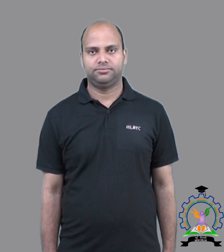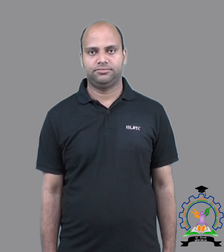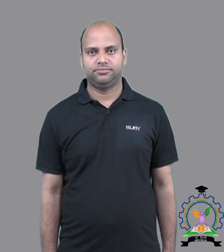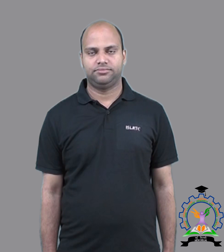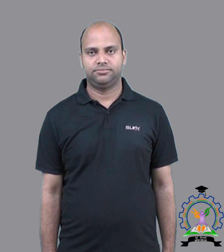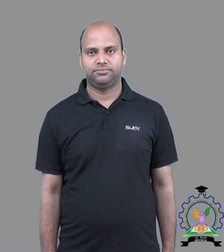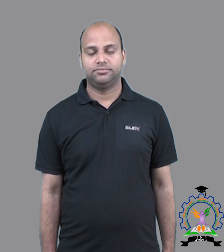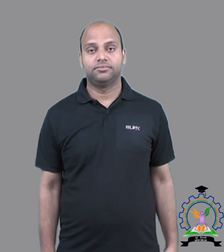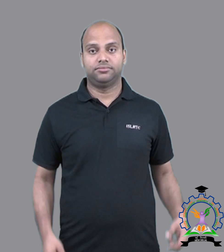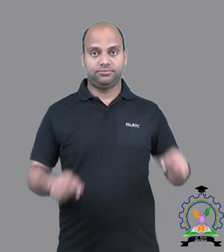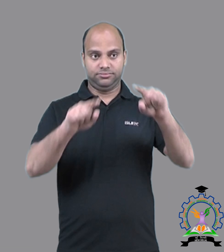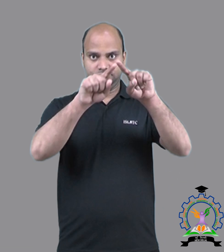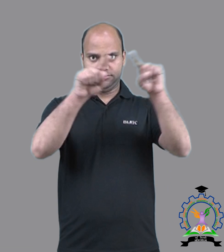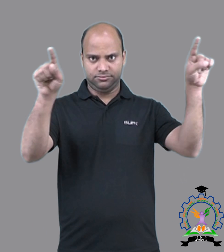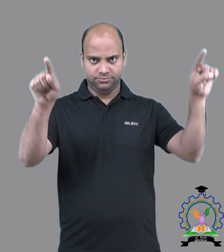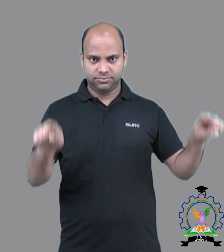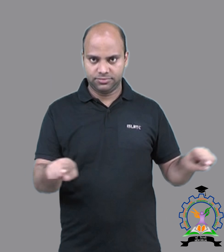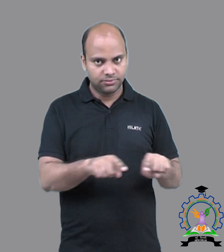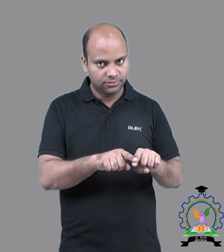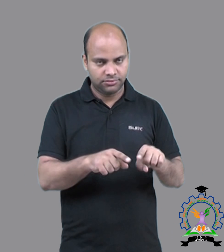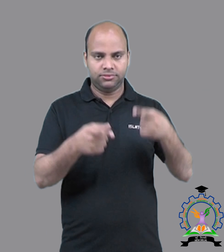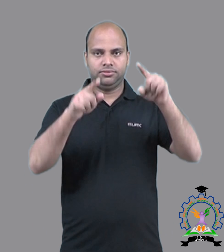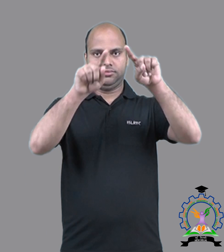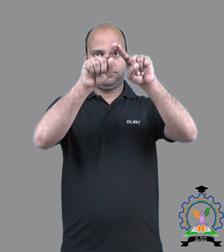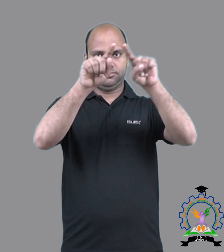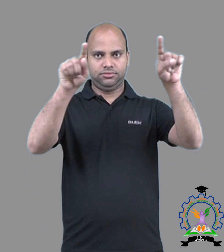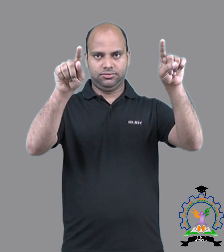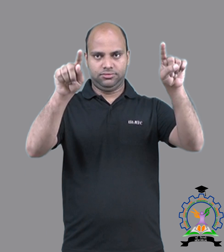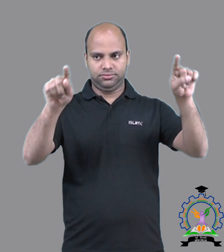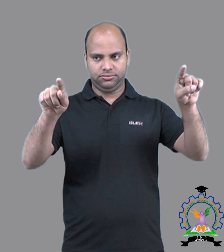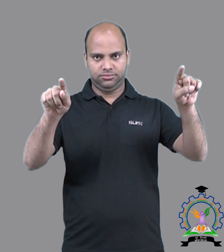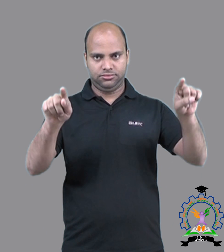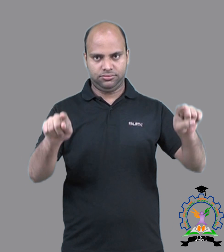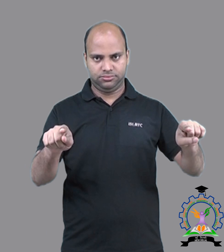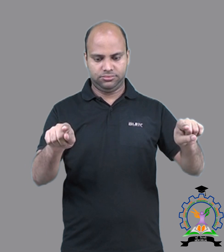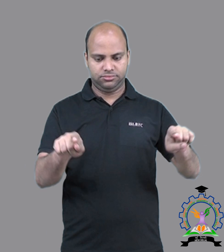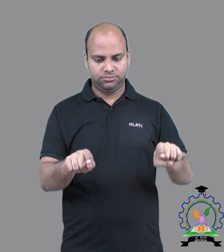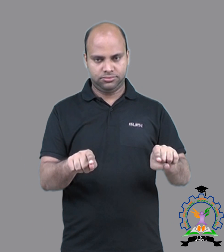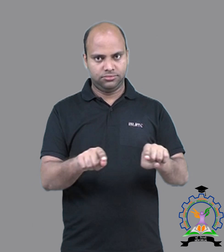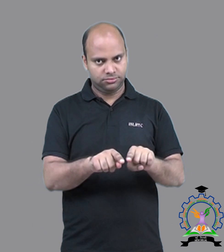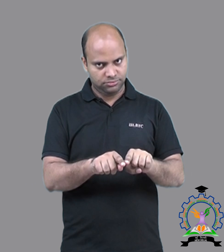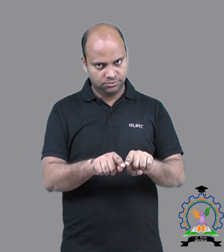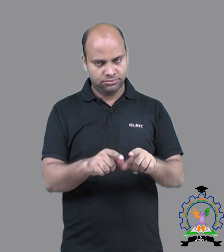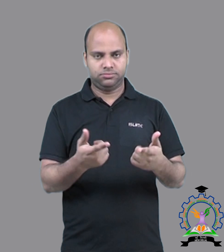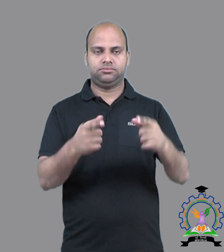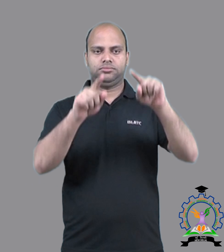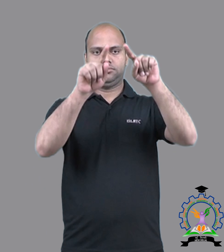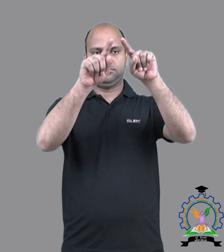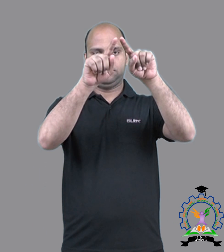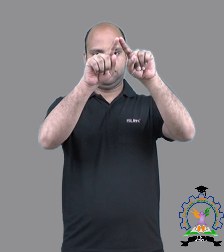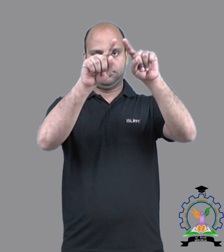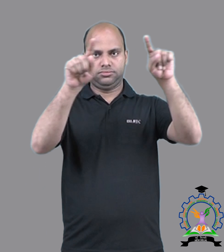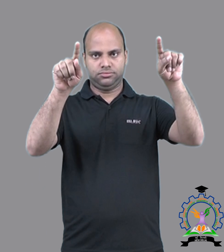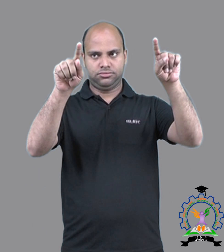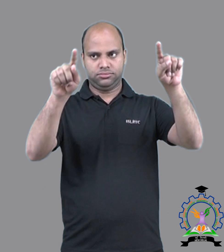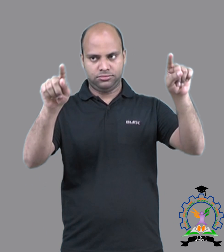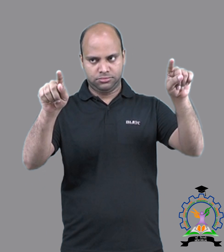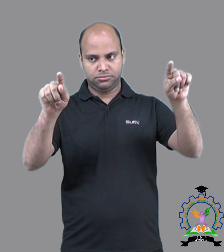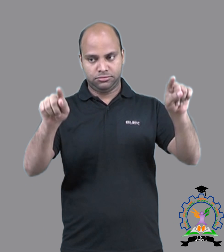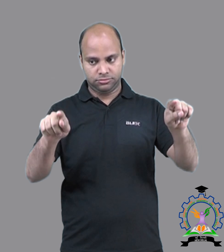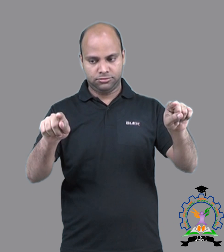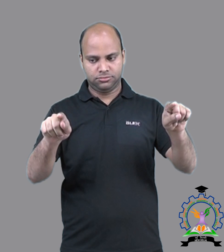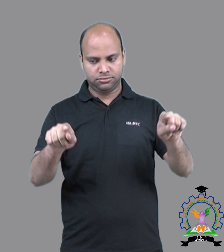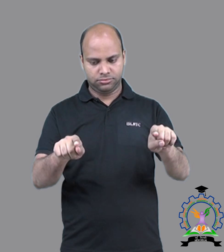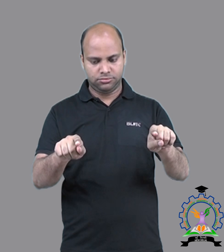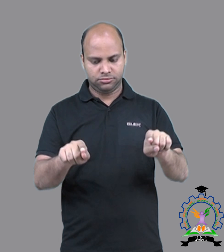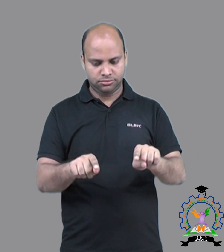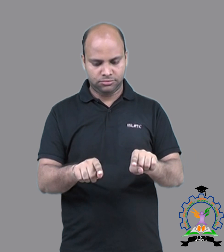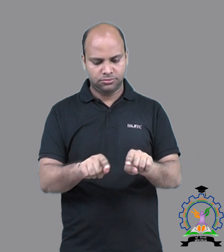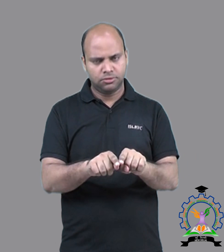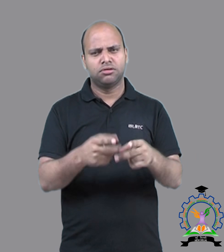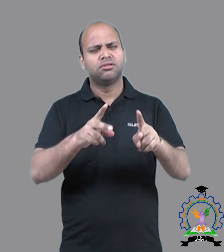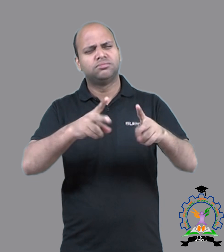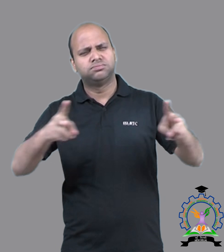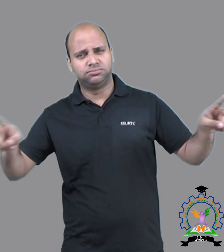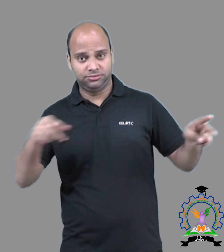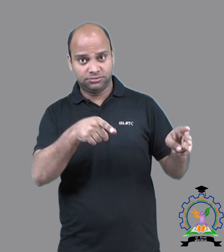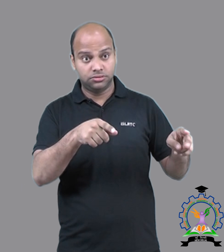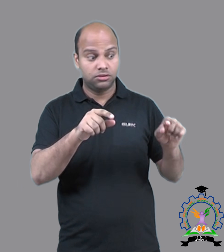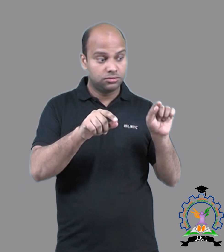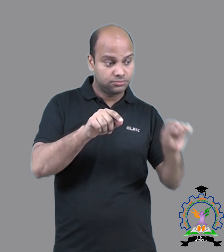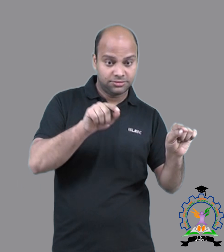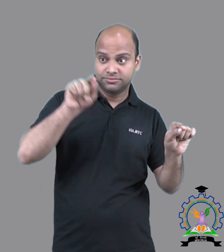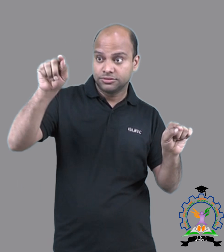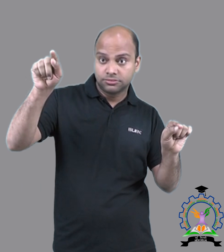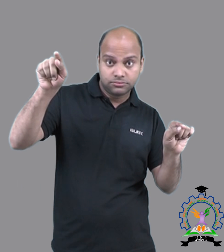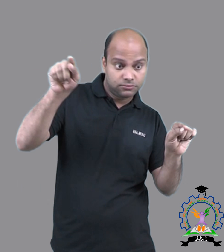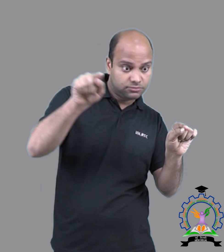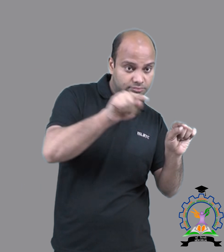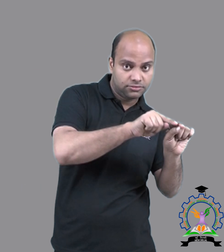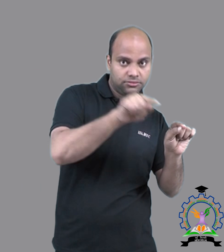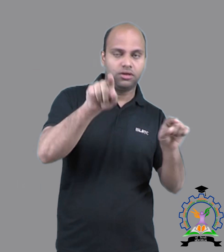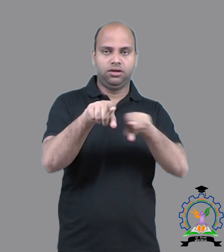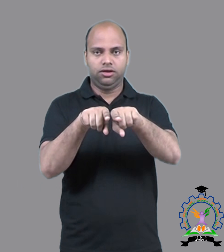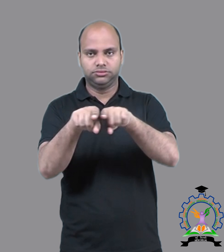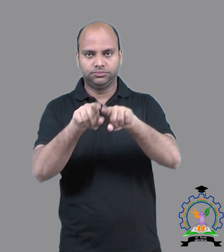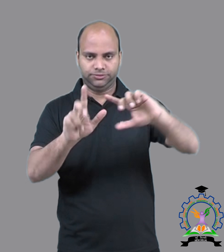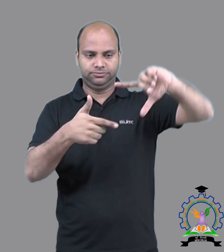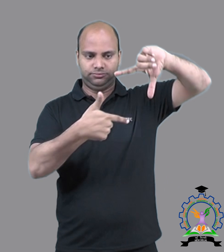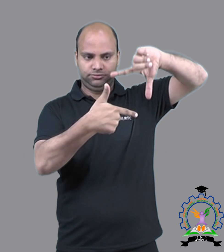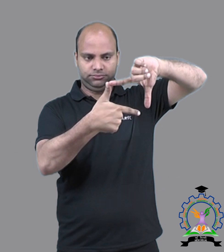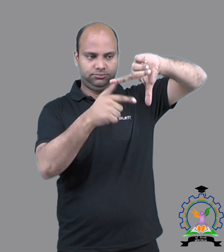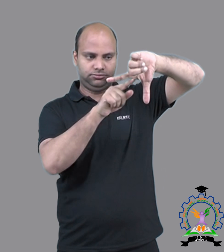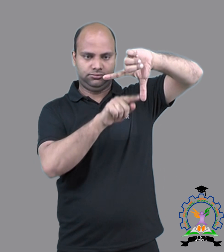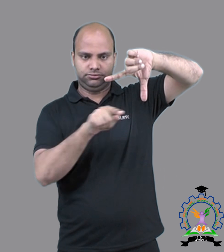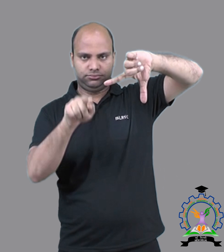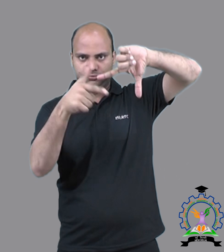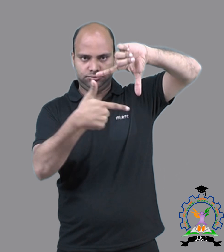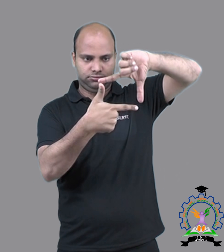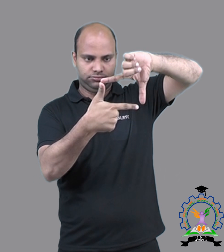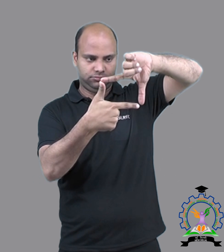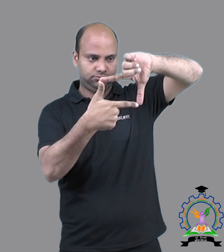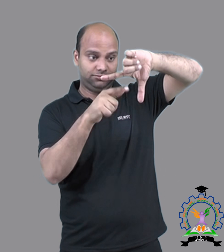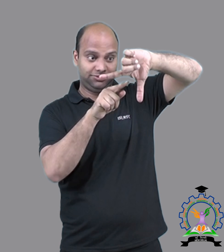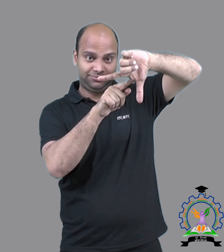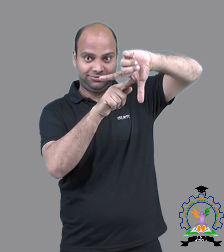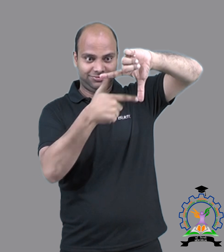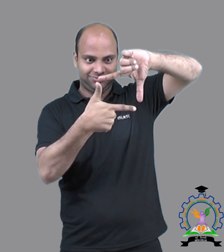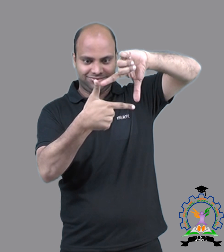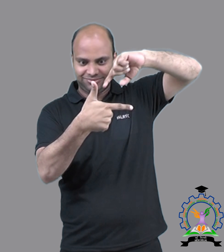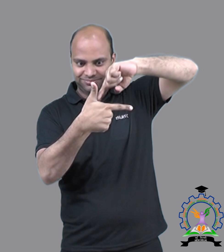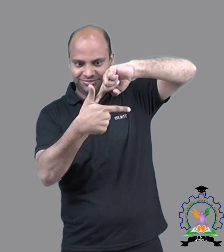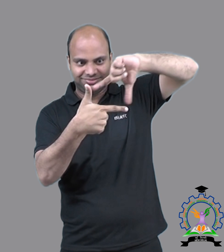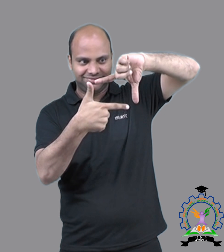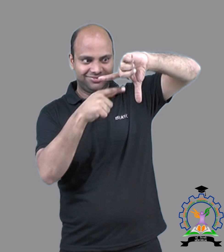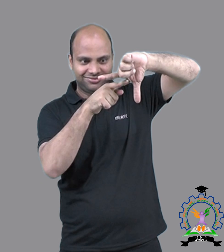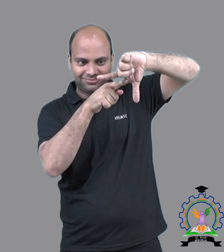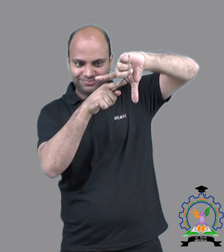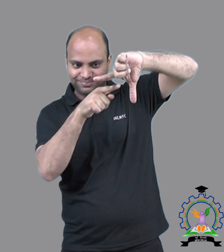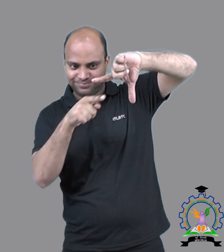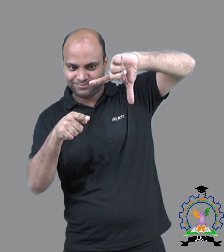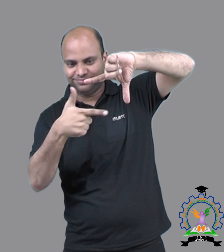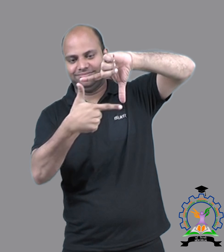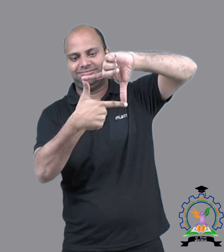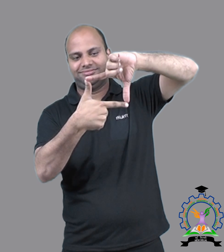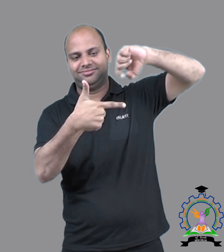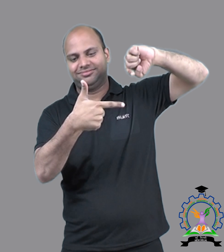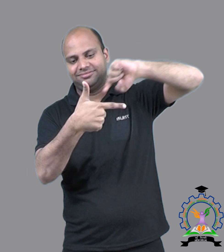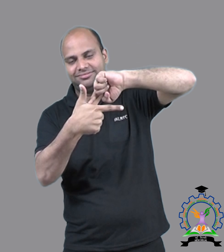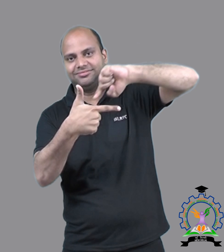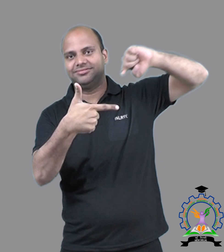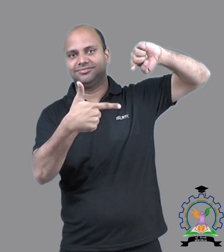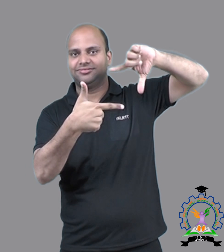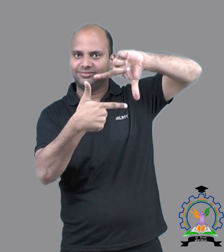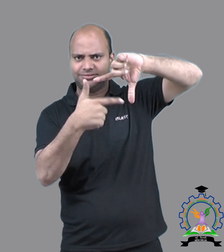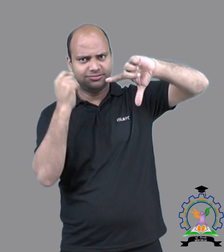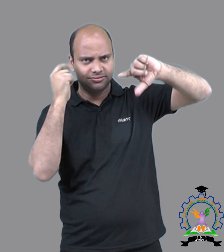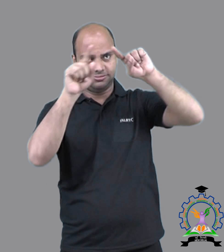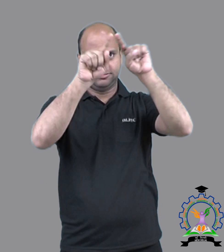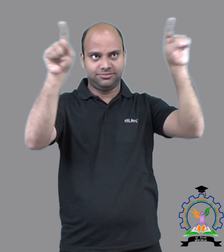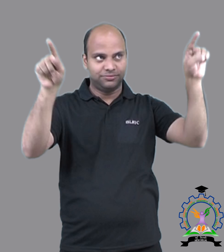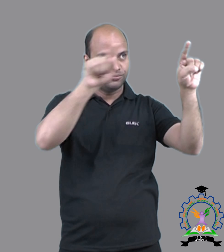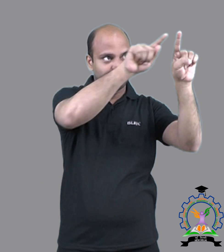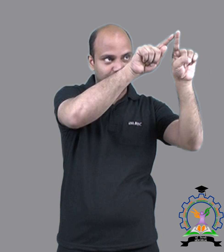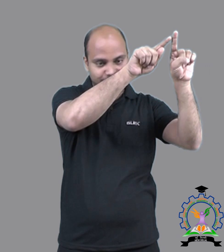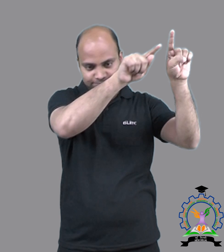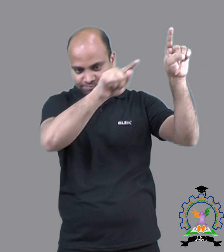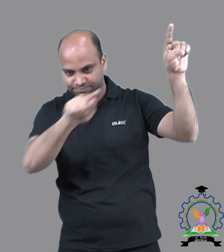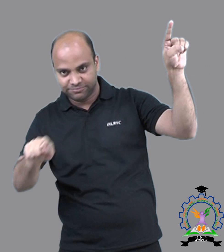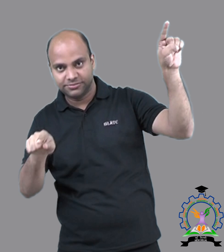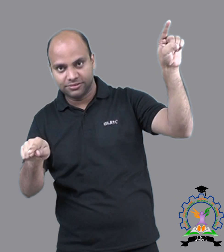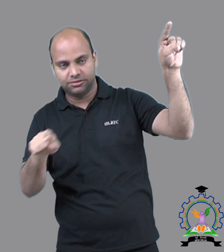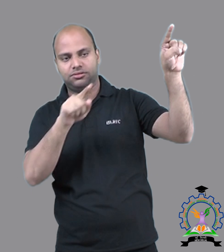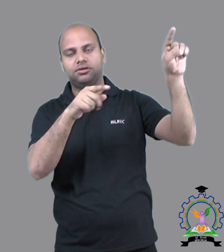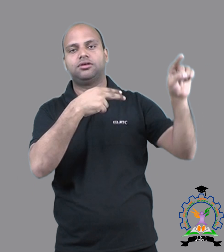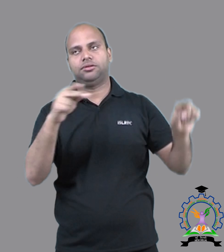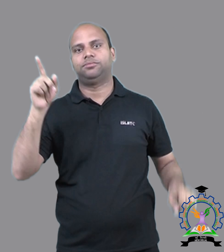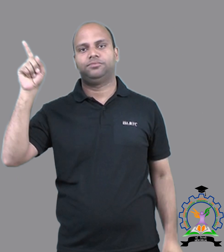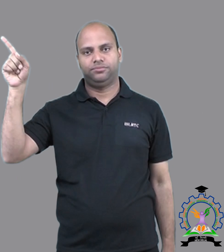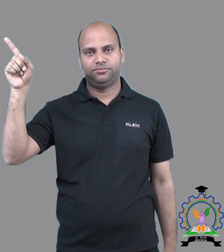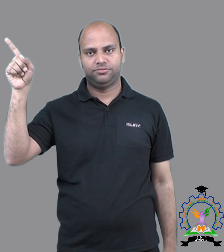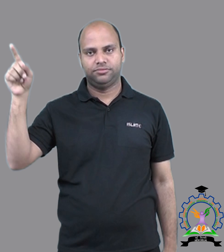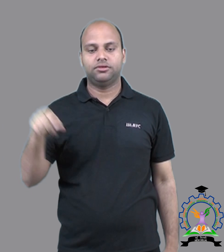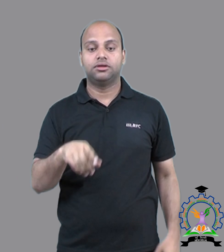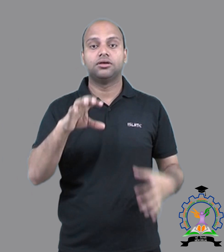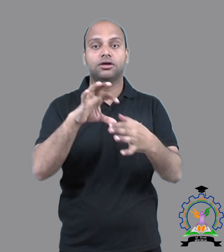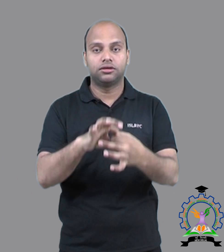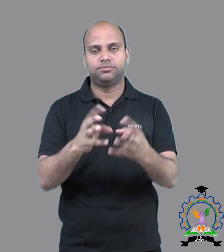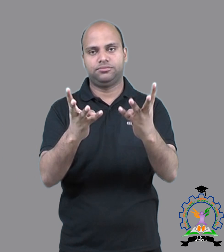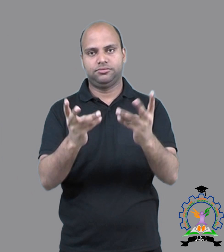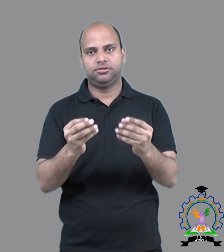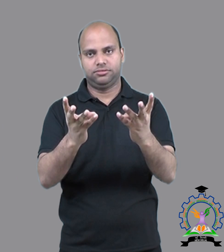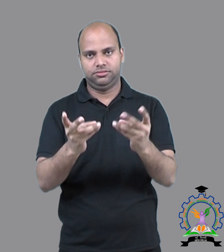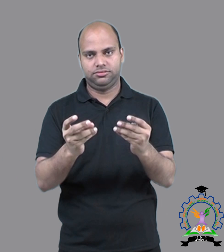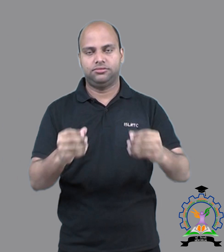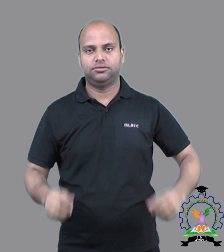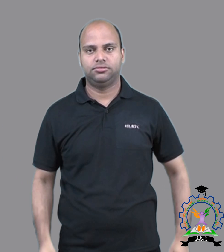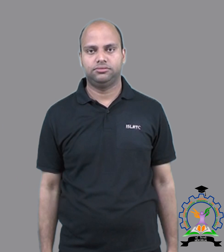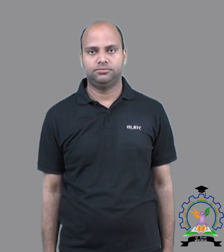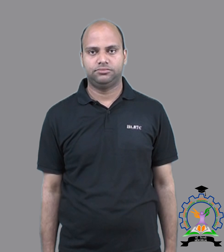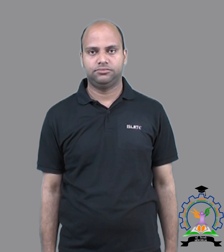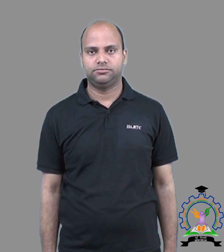Diagonal